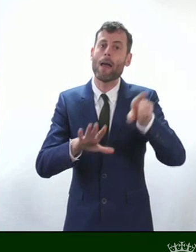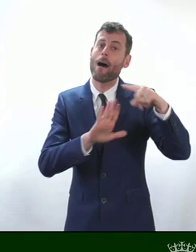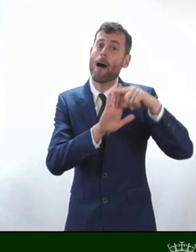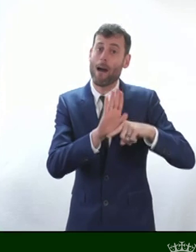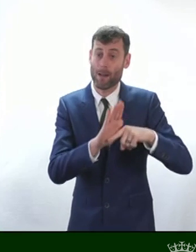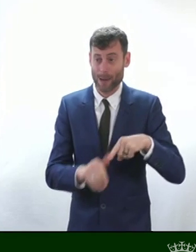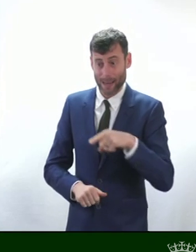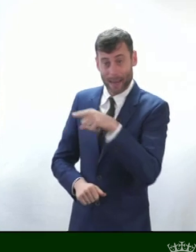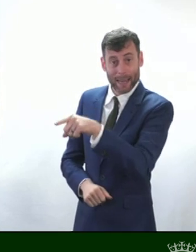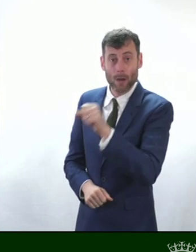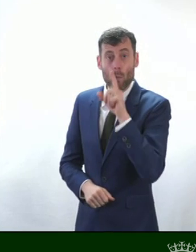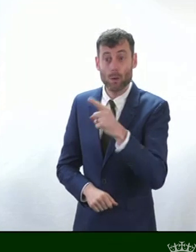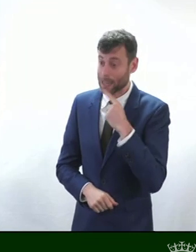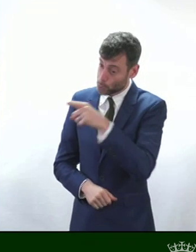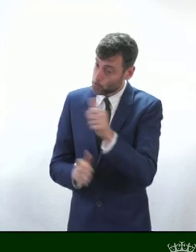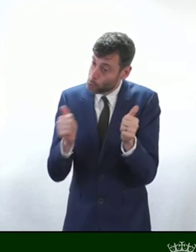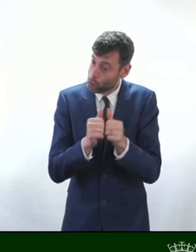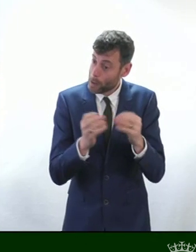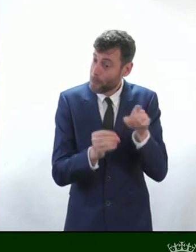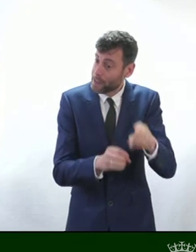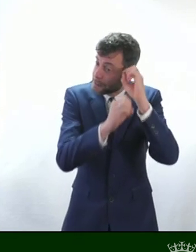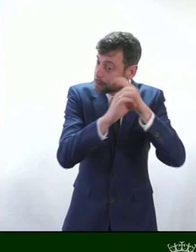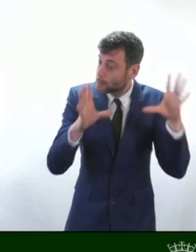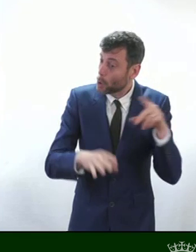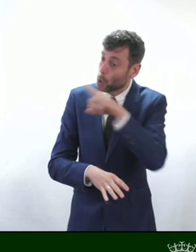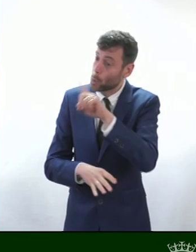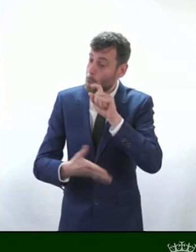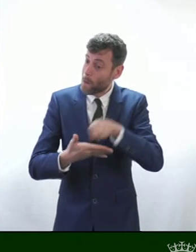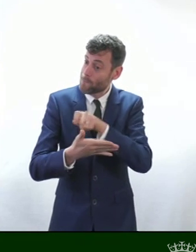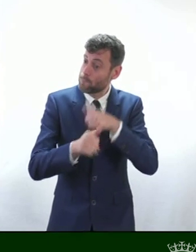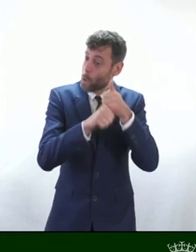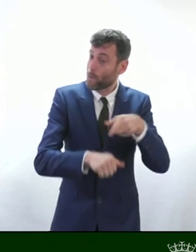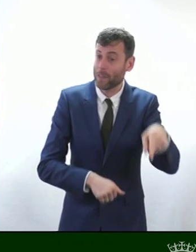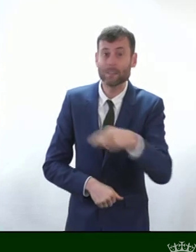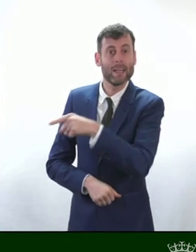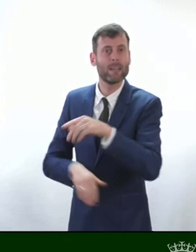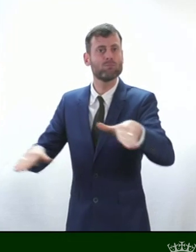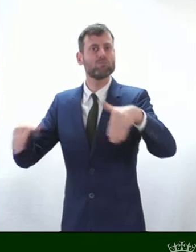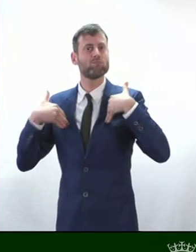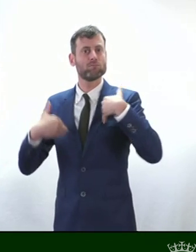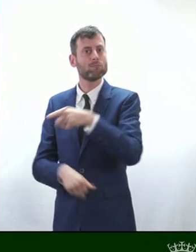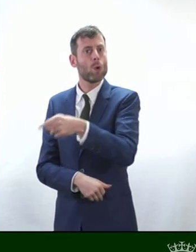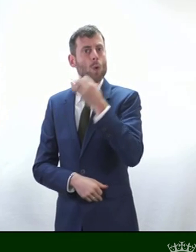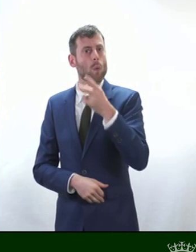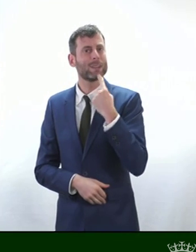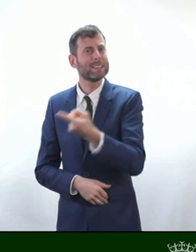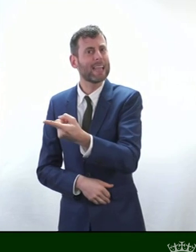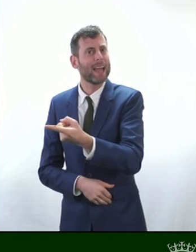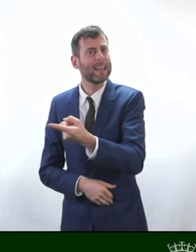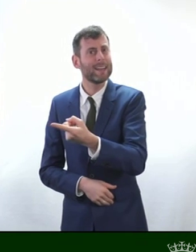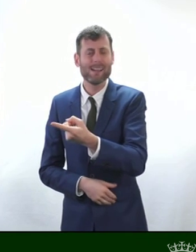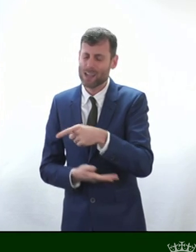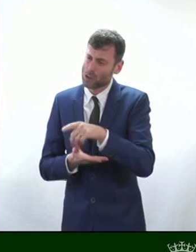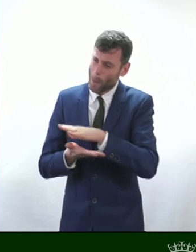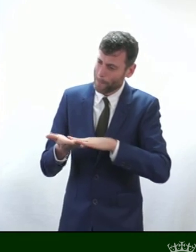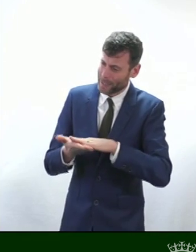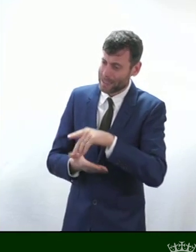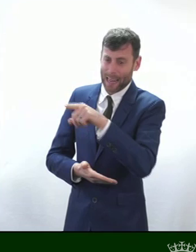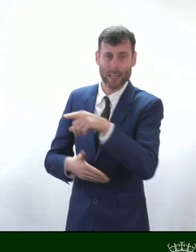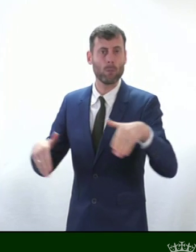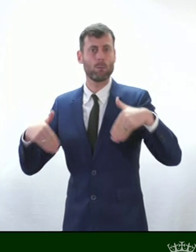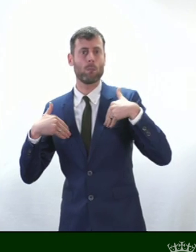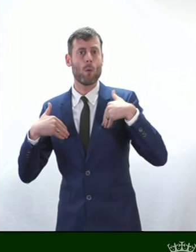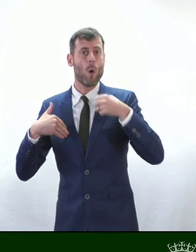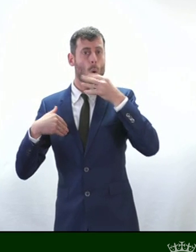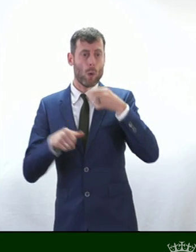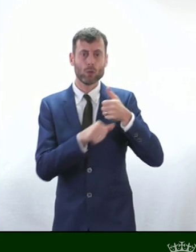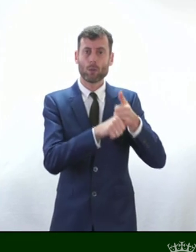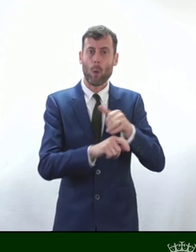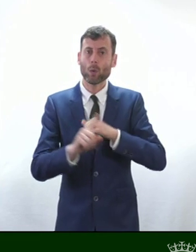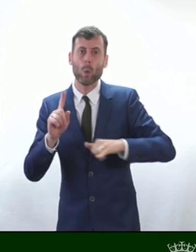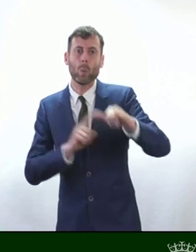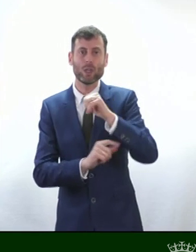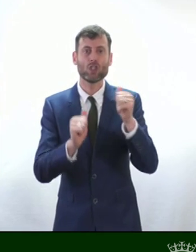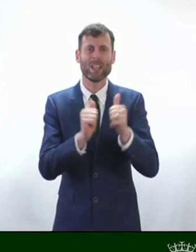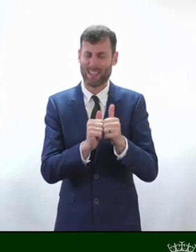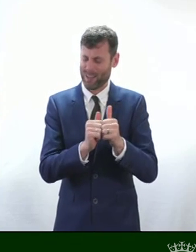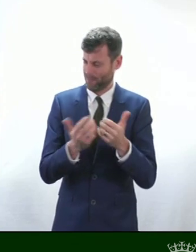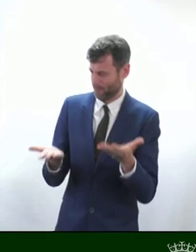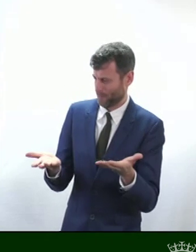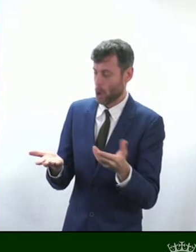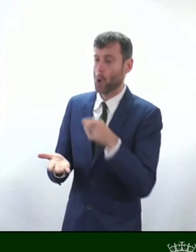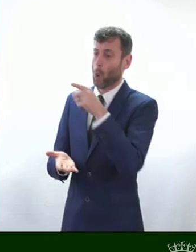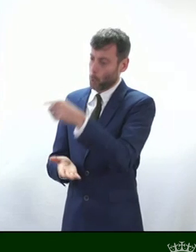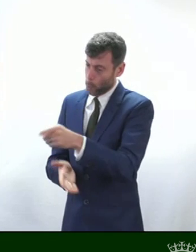If he cannot say whether he would vote for our deal—yes or no—he simply cannot attack the Government’s policy.